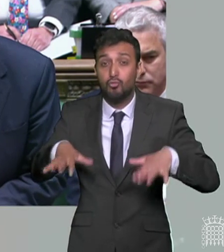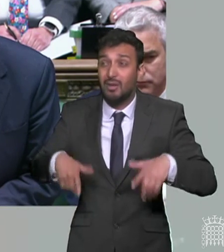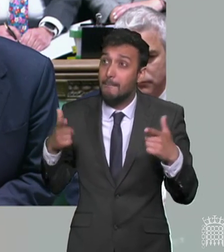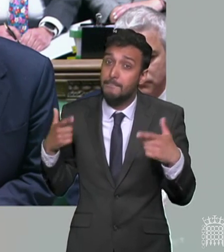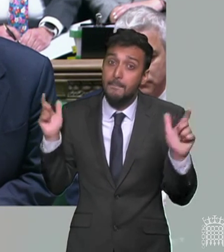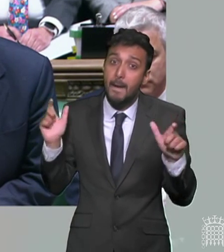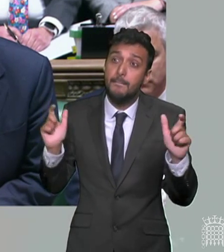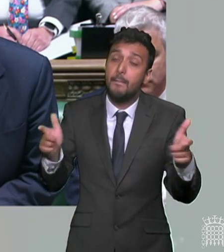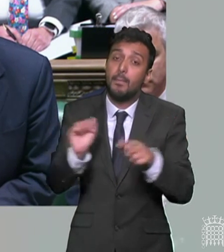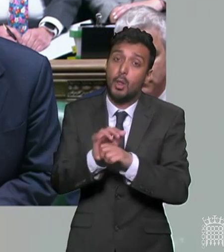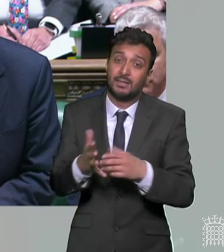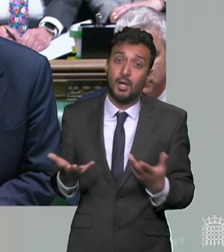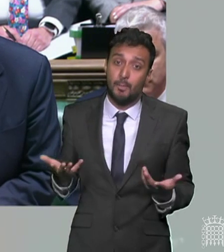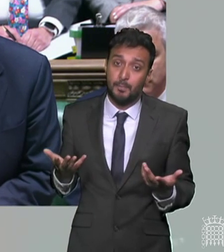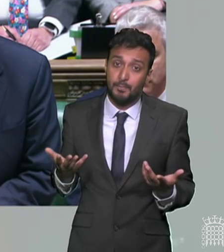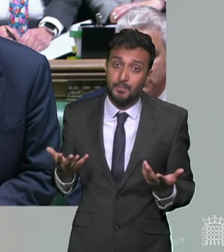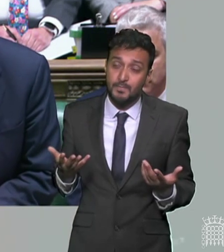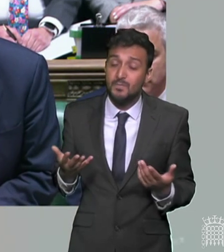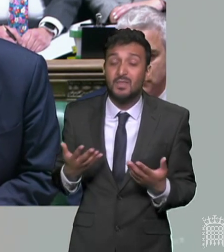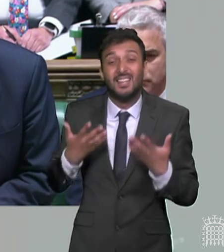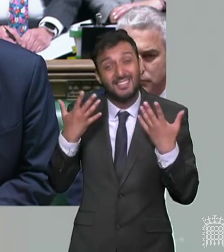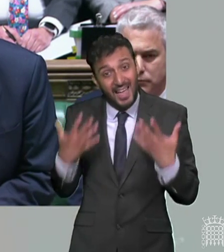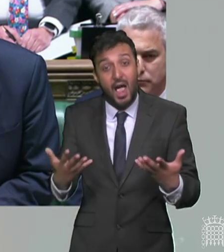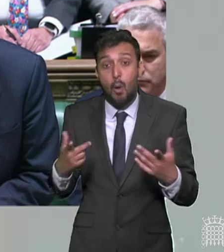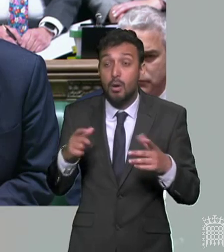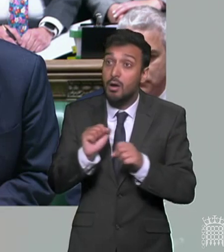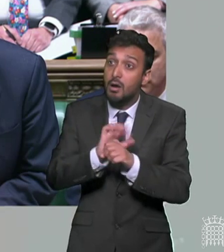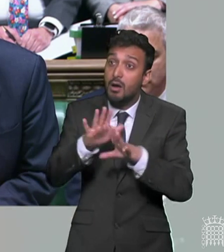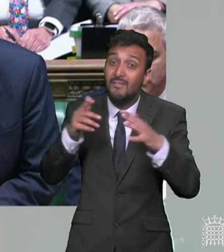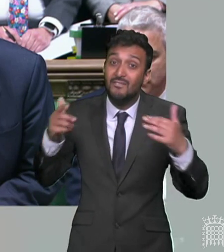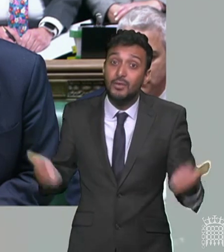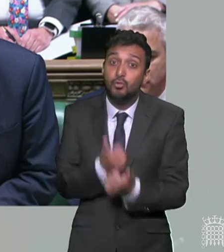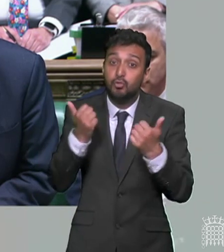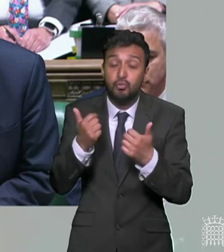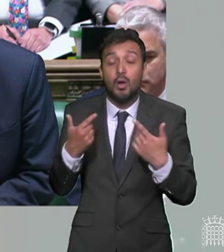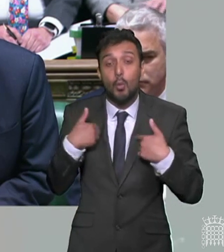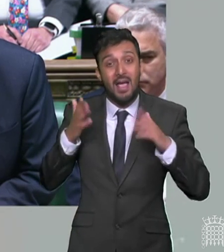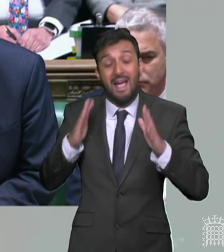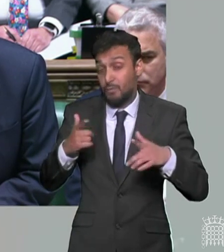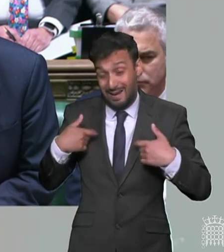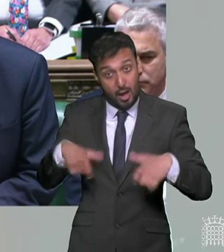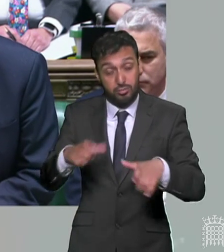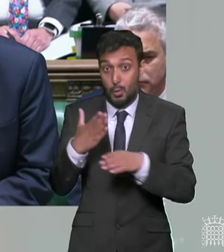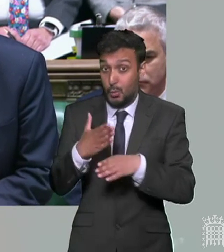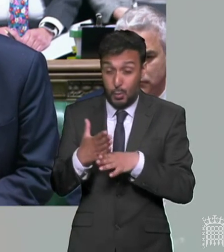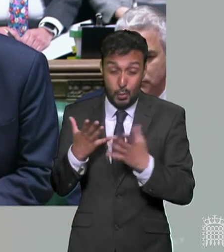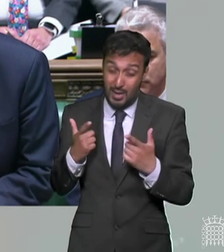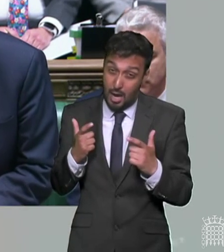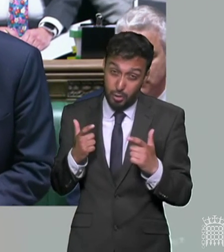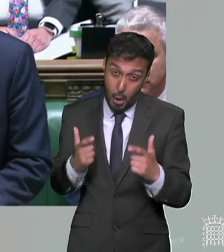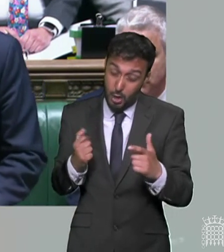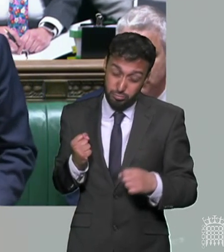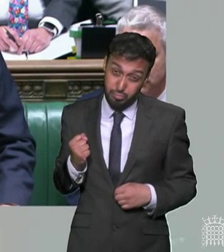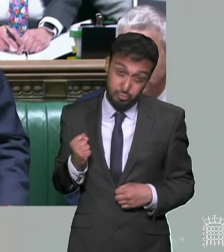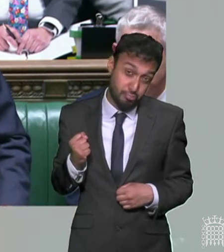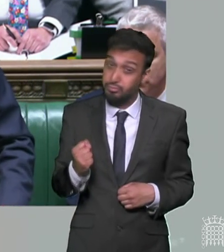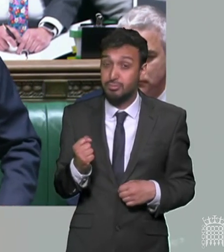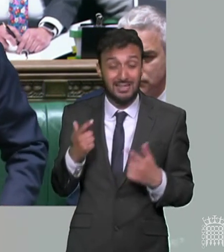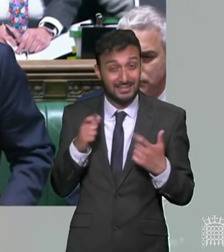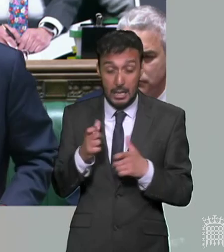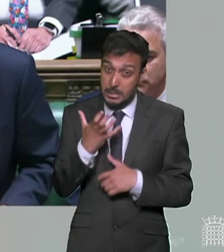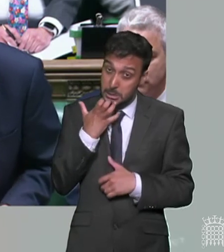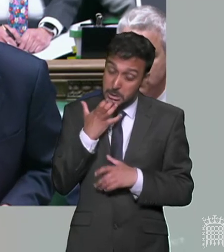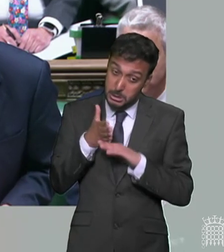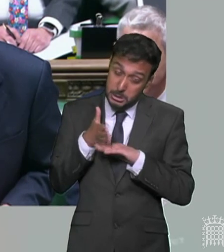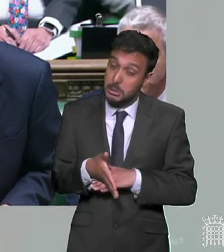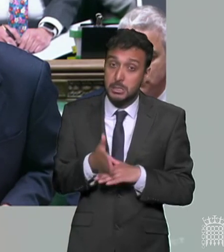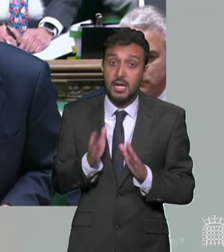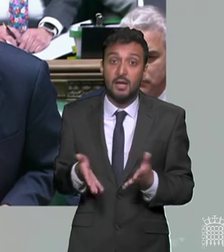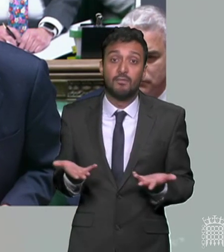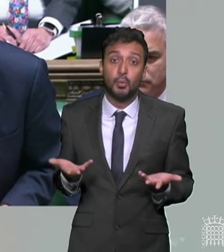Now we must get our country through the aftershocks of covid with every ounce of ingenuity, compassion and hard work.